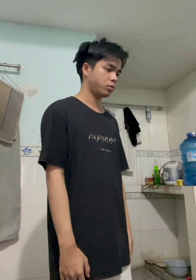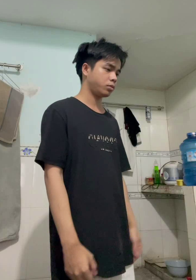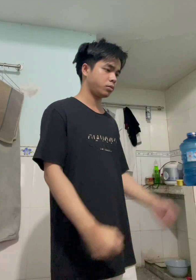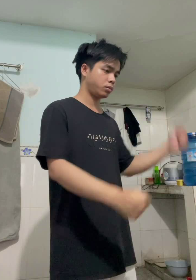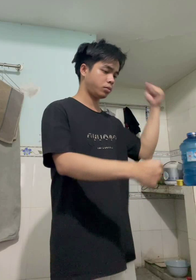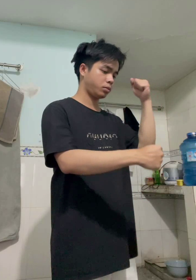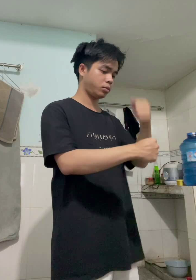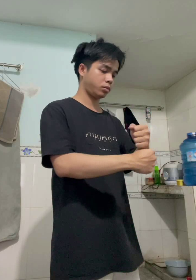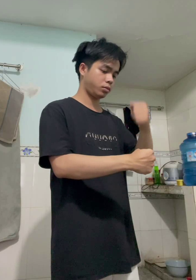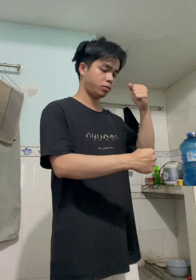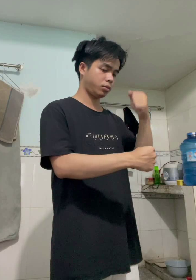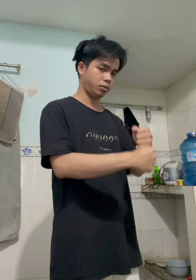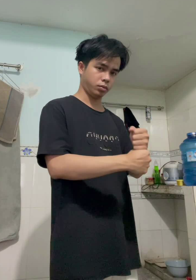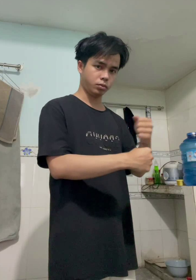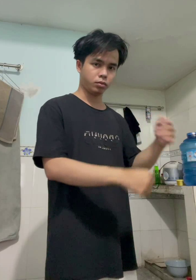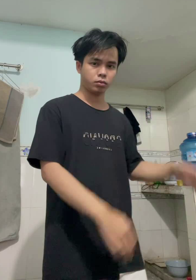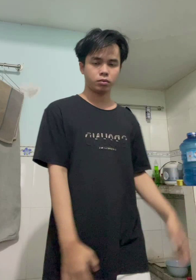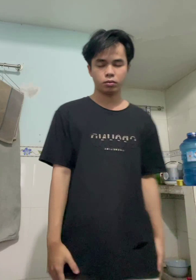cong viec